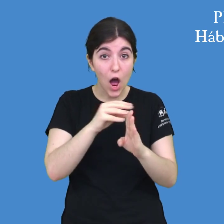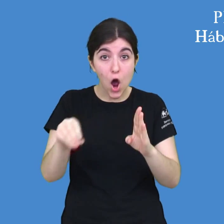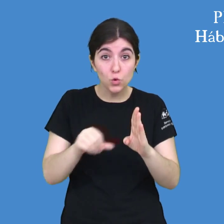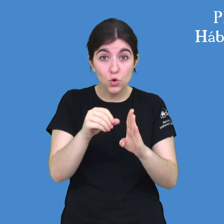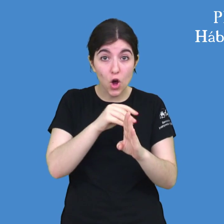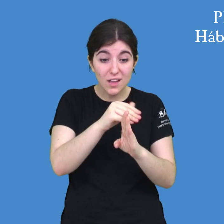azúcar